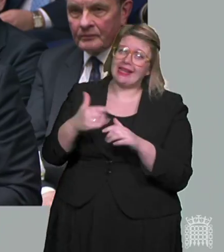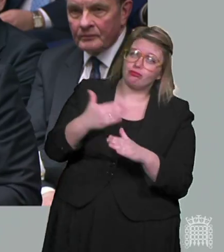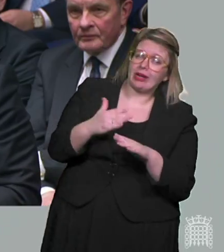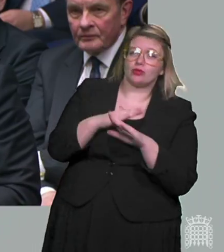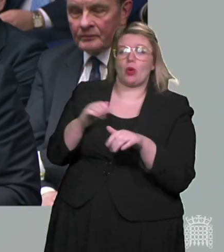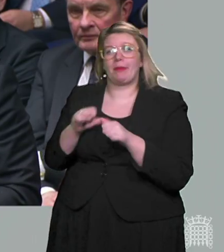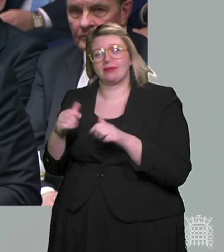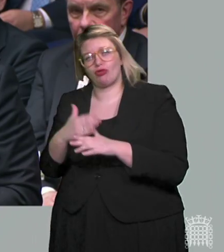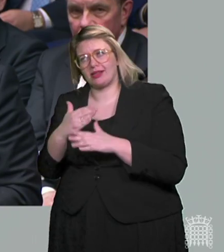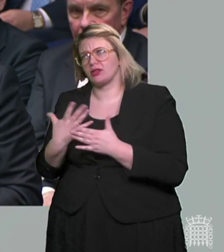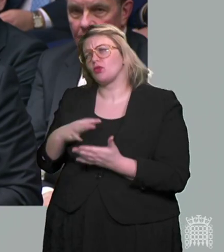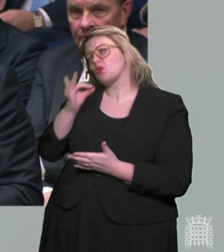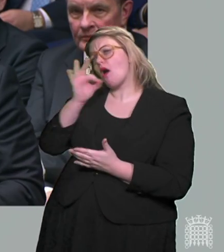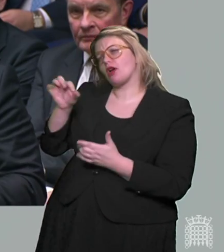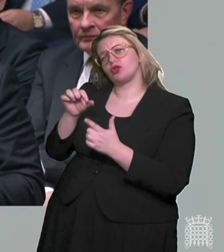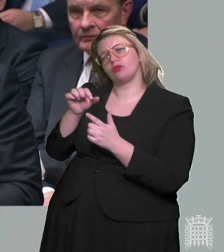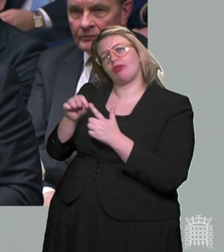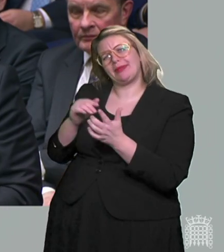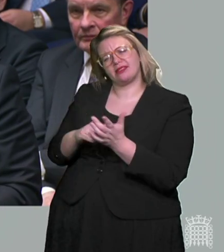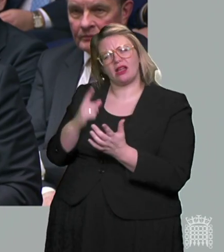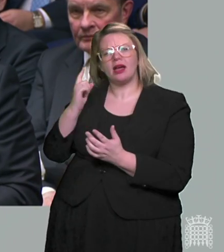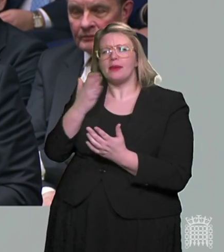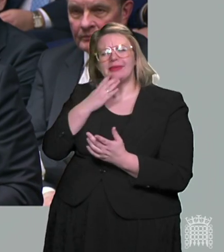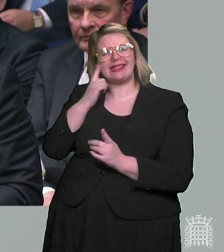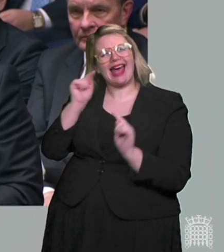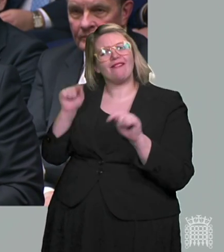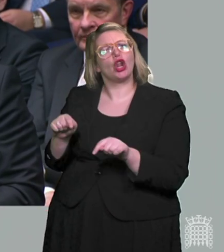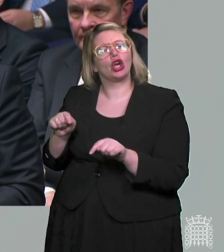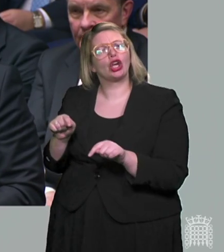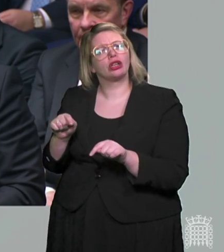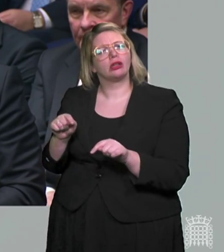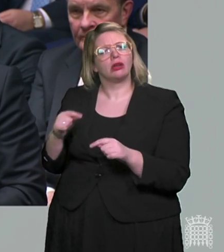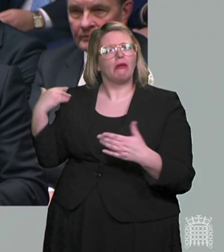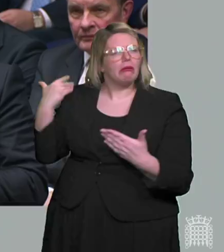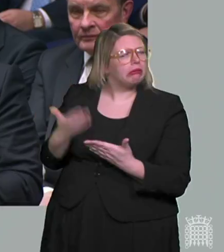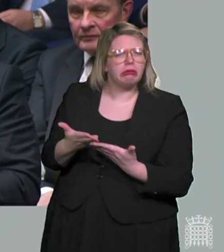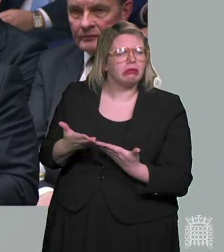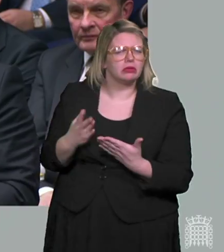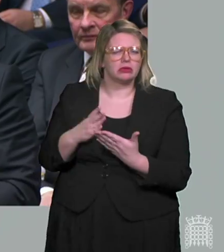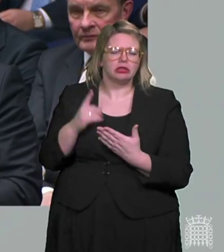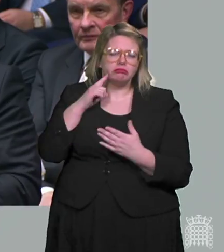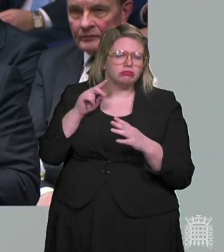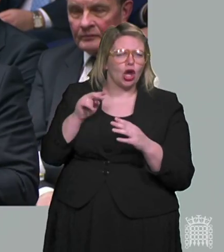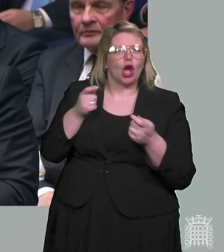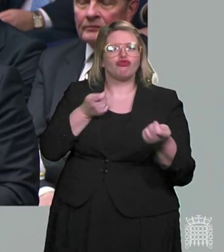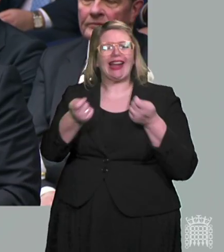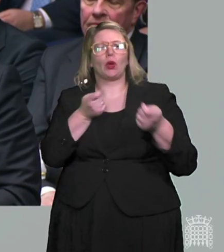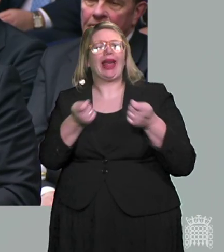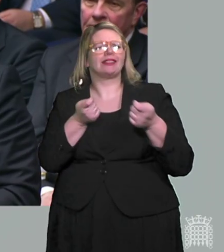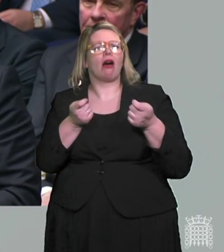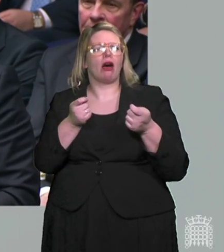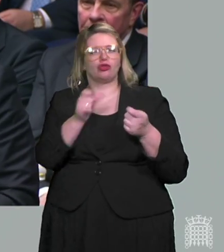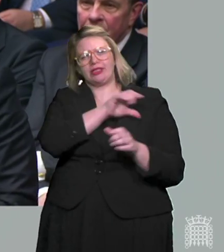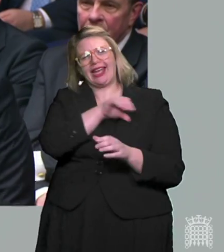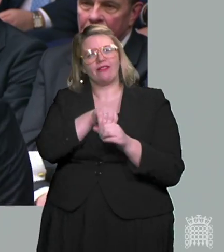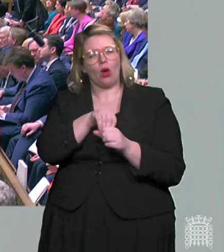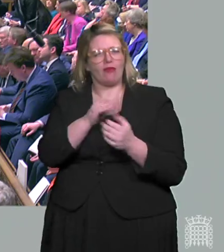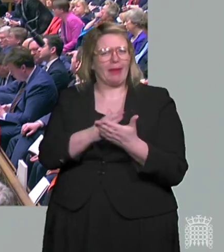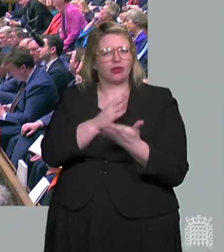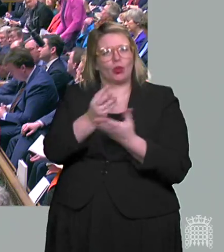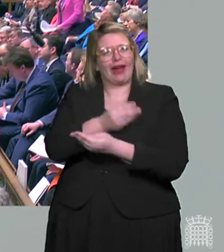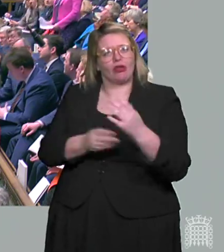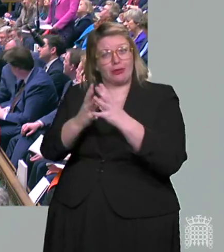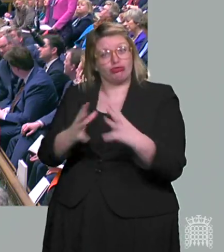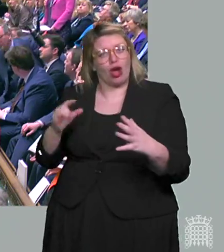Can the Prime Minister look at what he can do to address that historical oversight and enable regulators to play their part in ensuring economic growth?